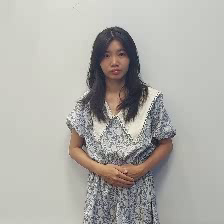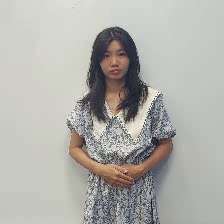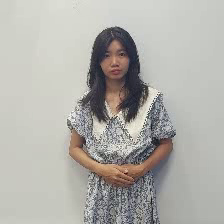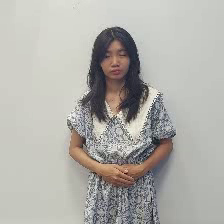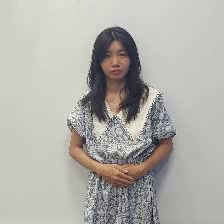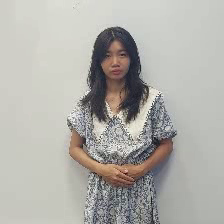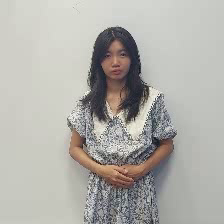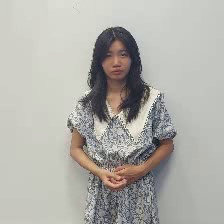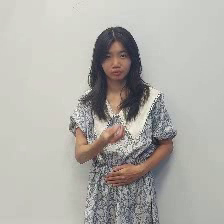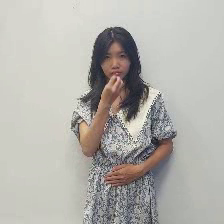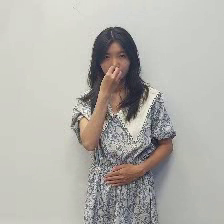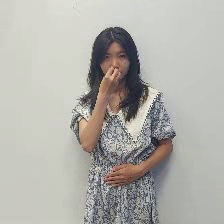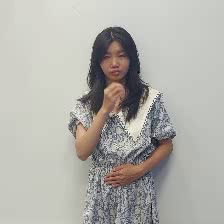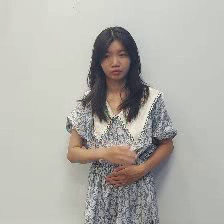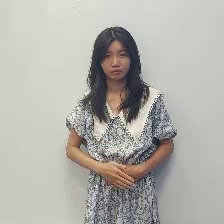Ăn